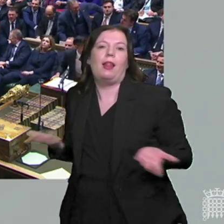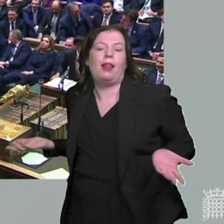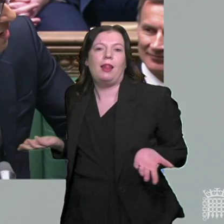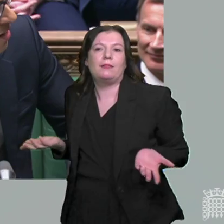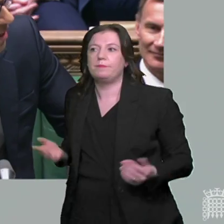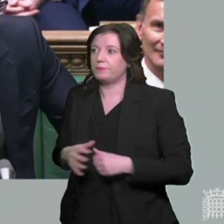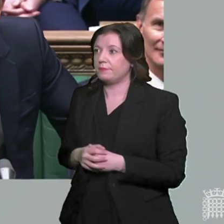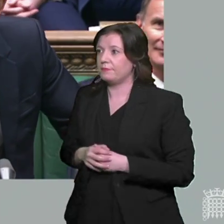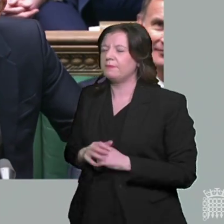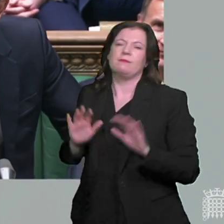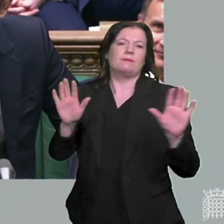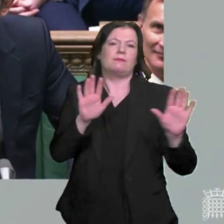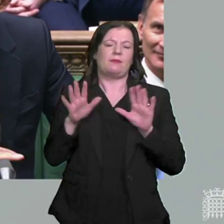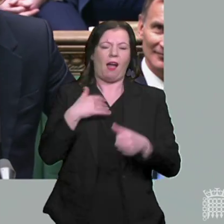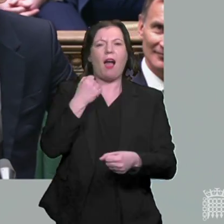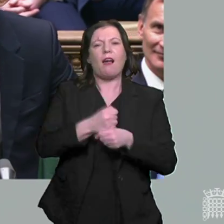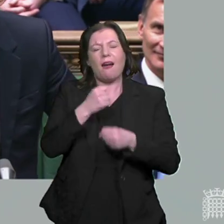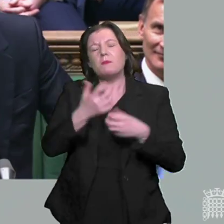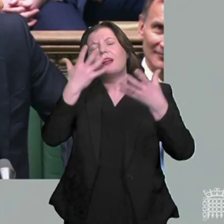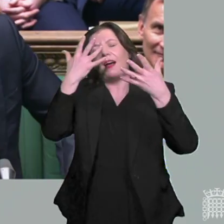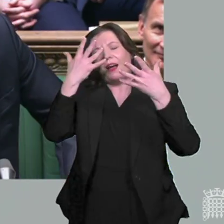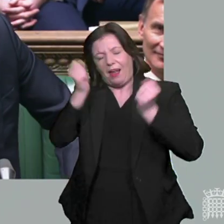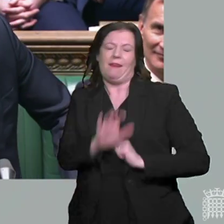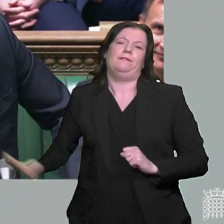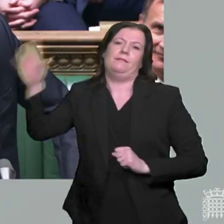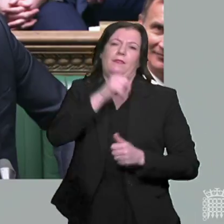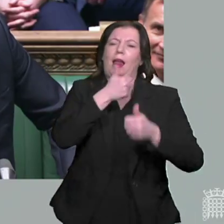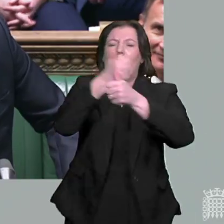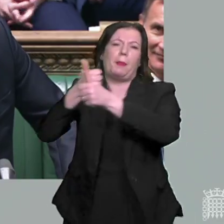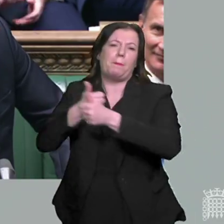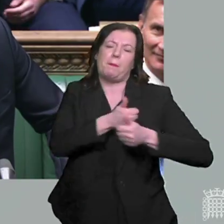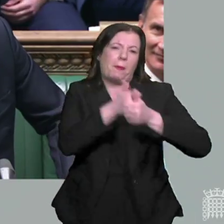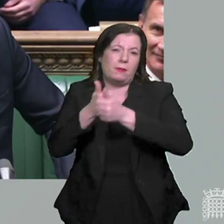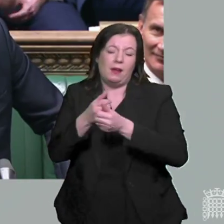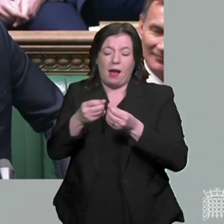The Government are delivering for people across the United Kingdom.